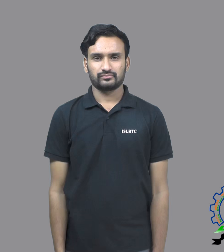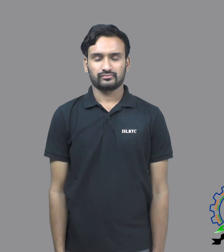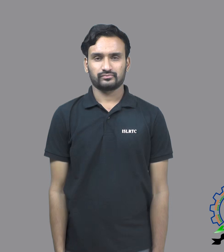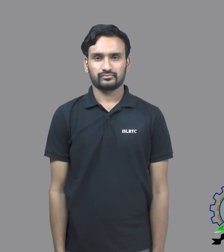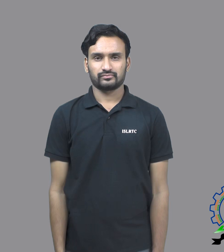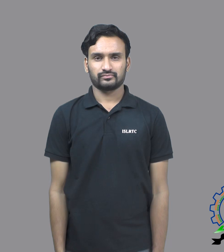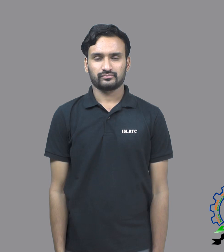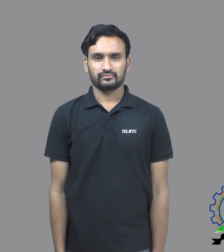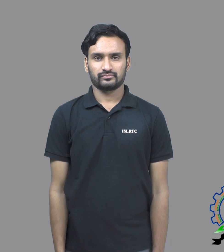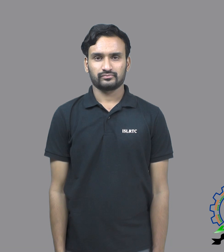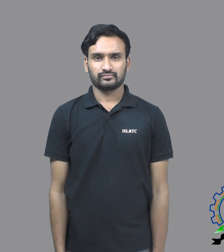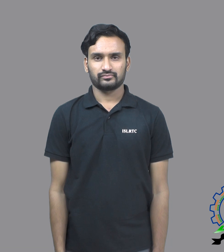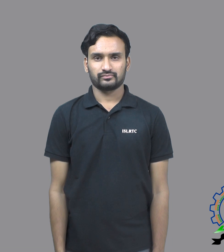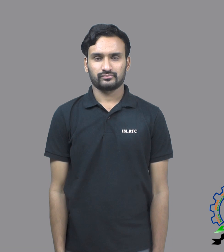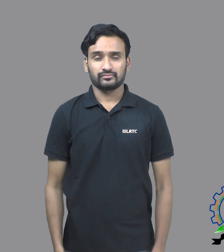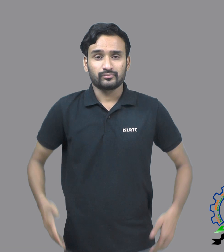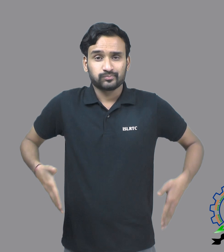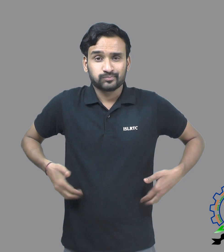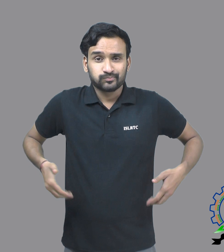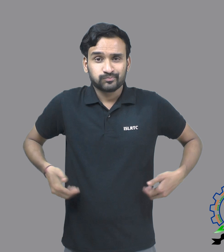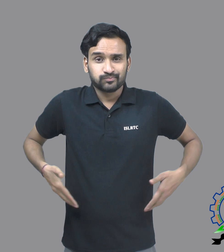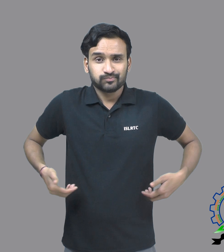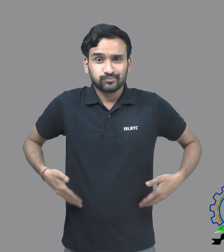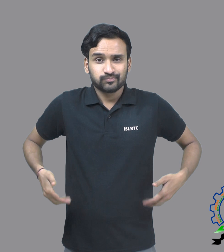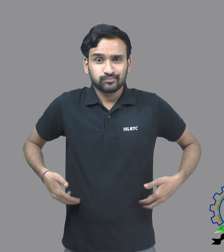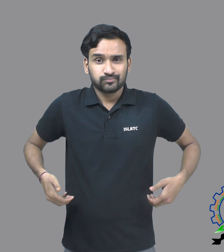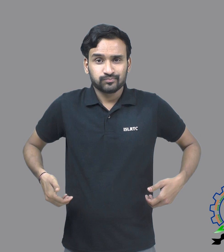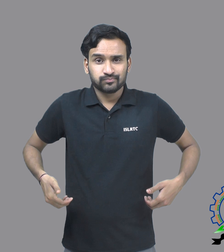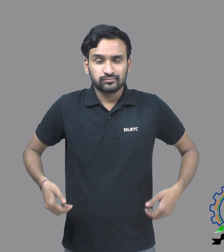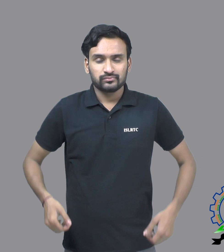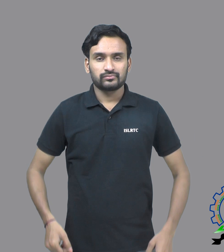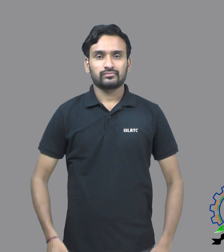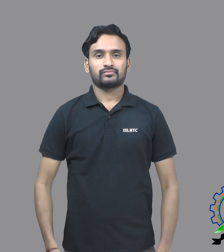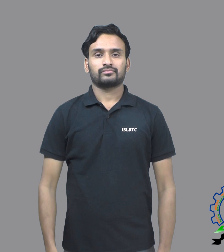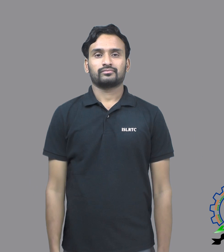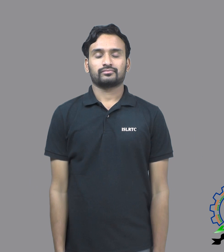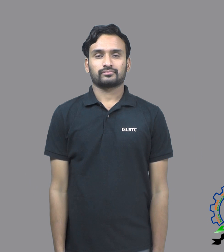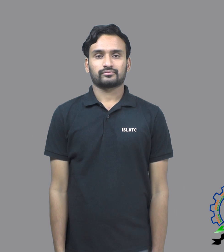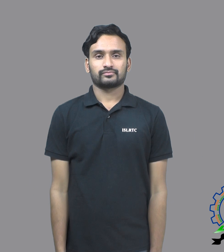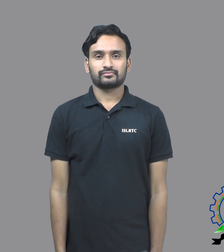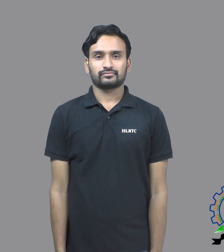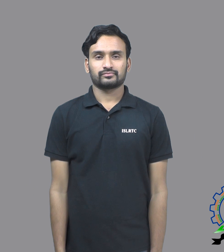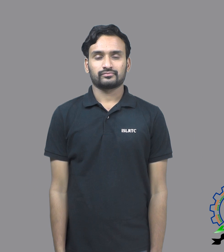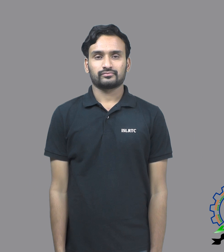Monkey